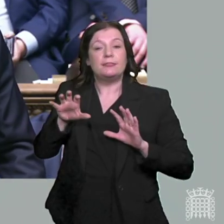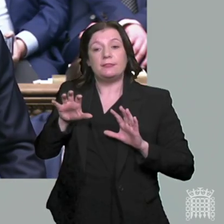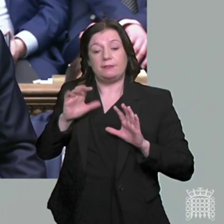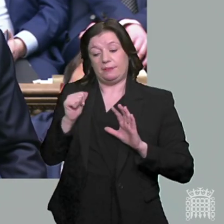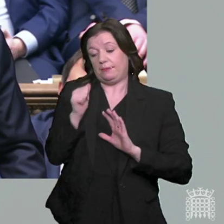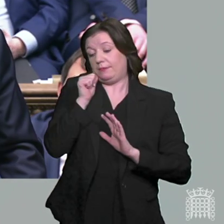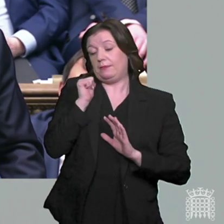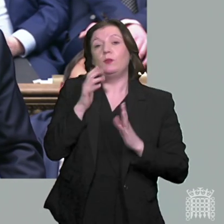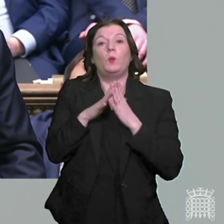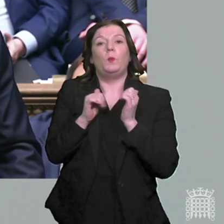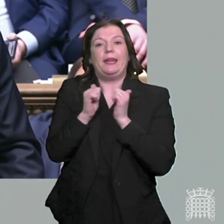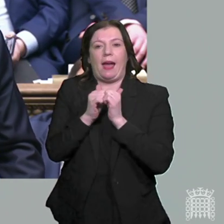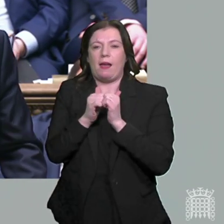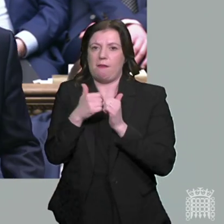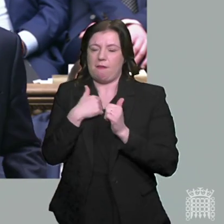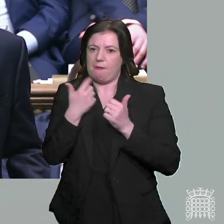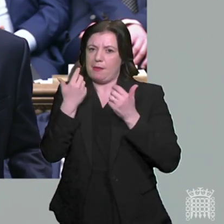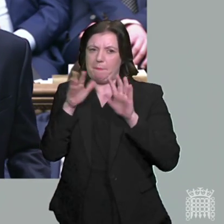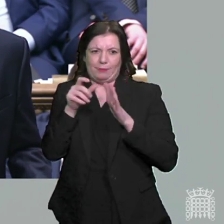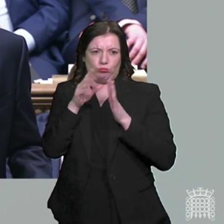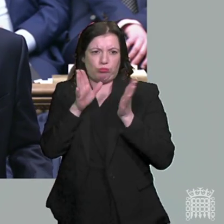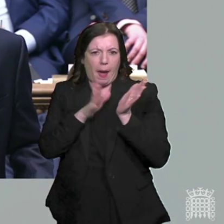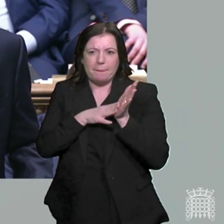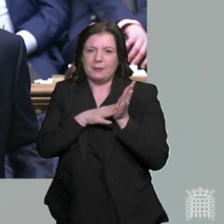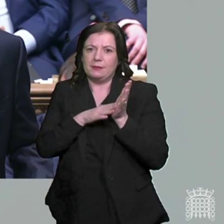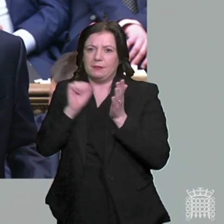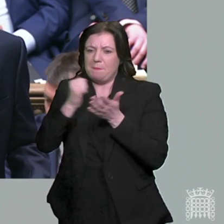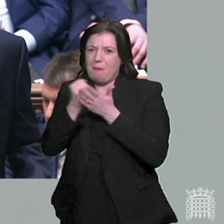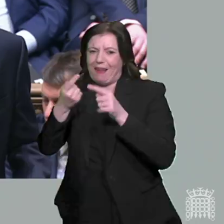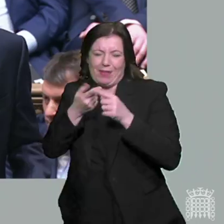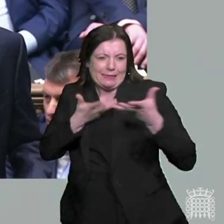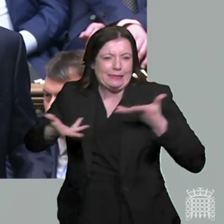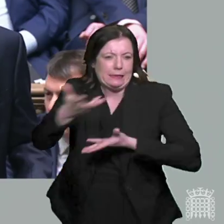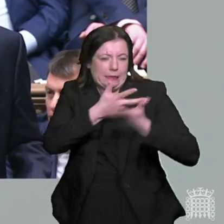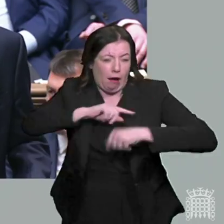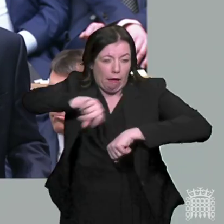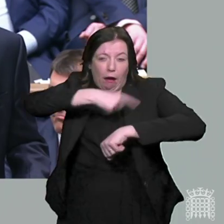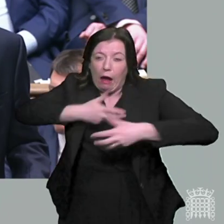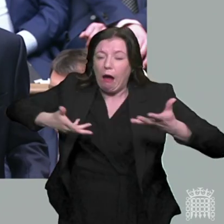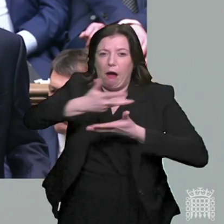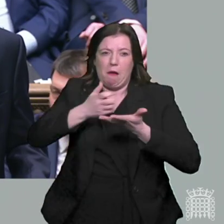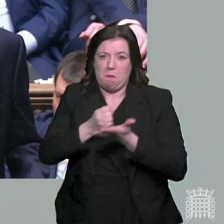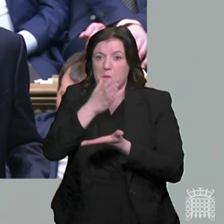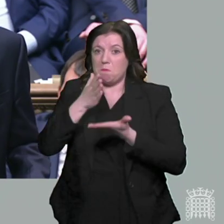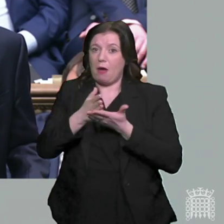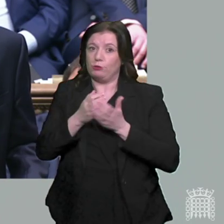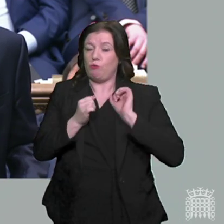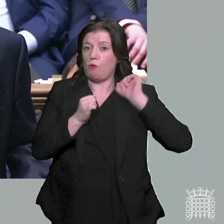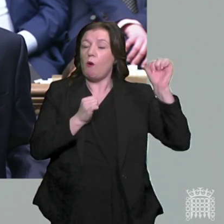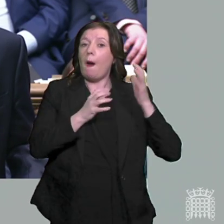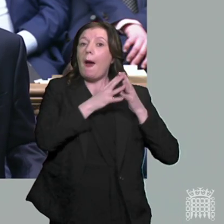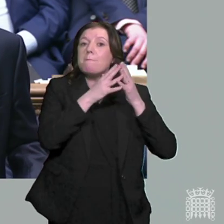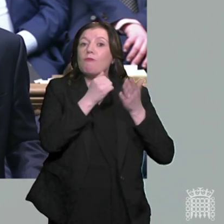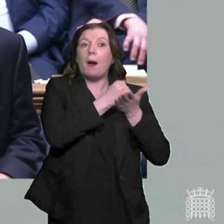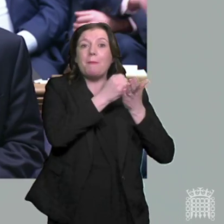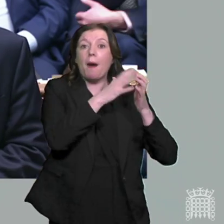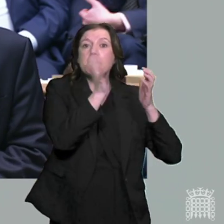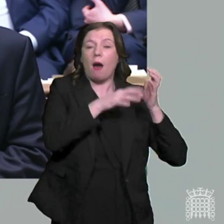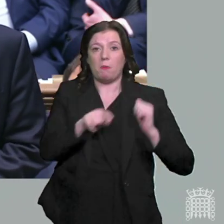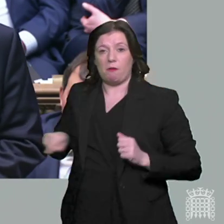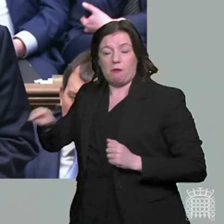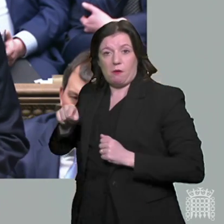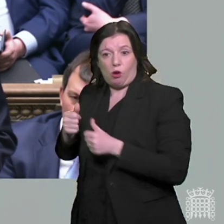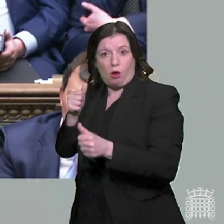Over the weekend, I worked night and day with the Prime Minister and the Governor of the Bank of England to protect the deposits of thousands of our most cutting-edge companies.